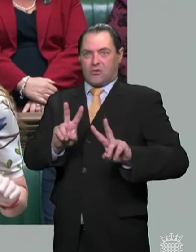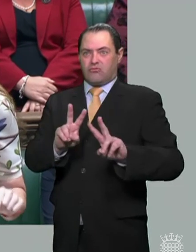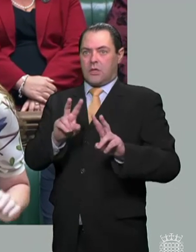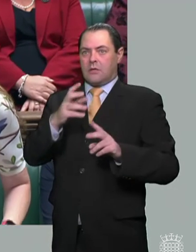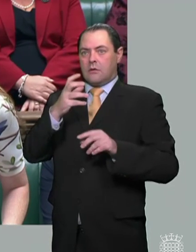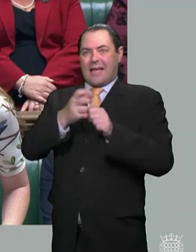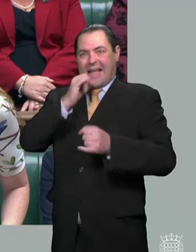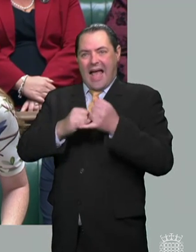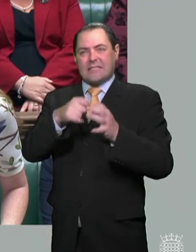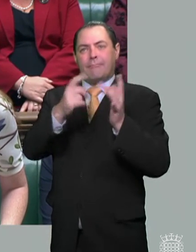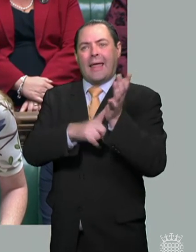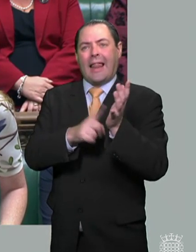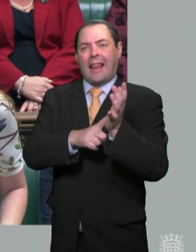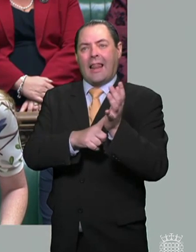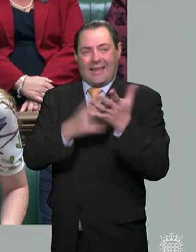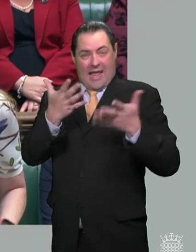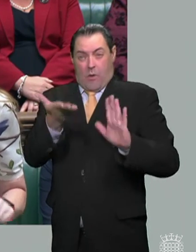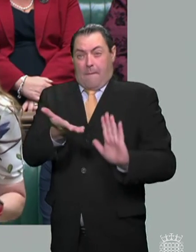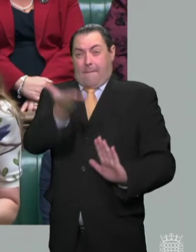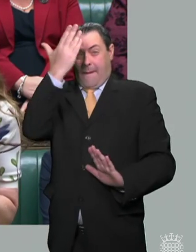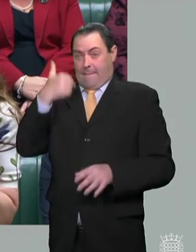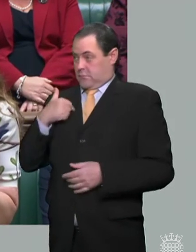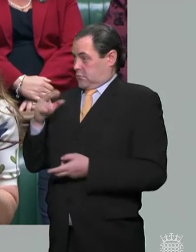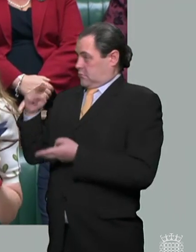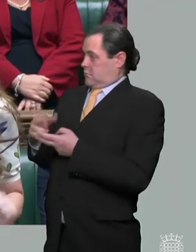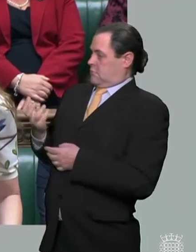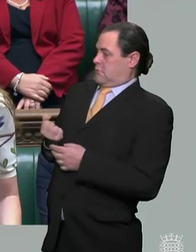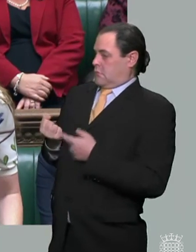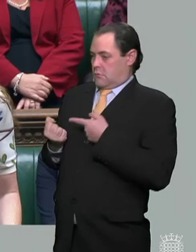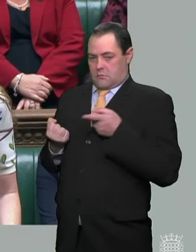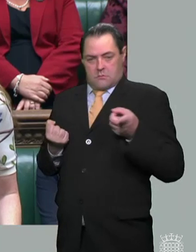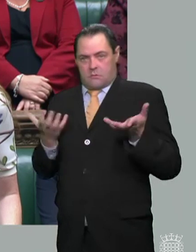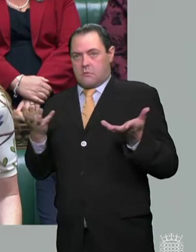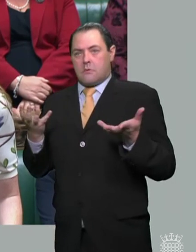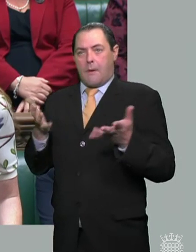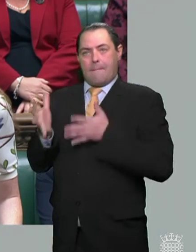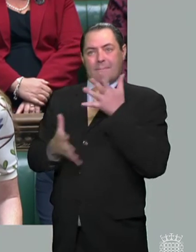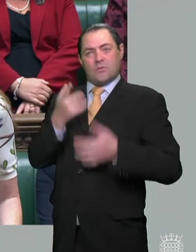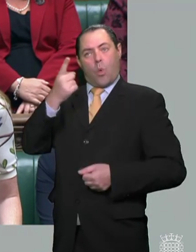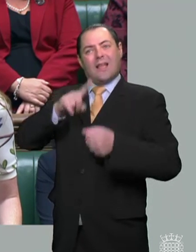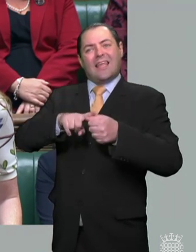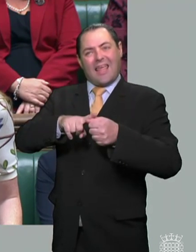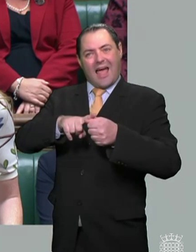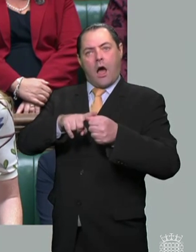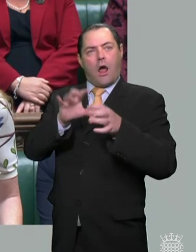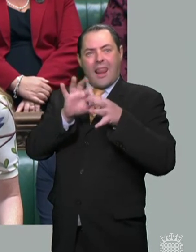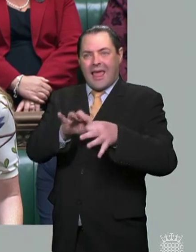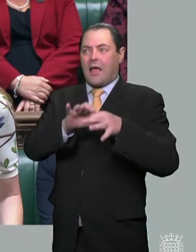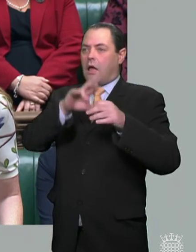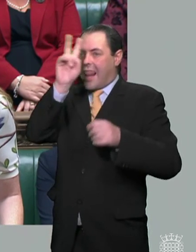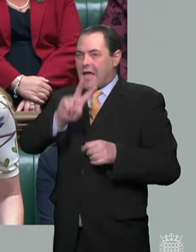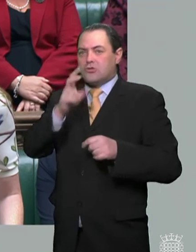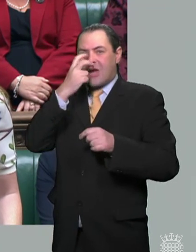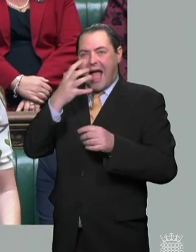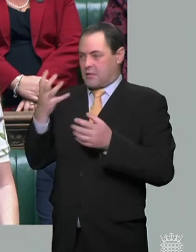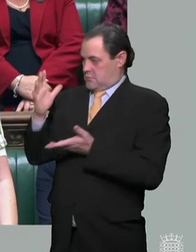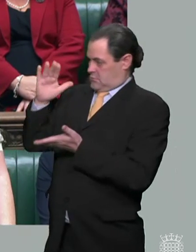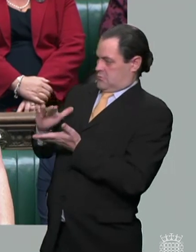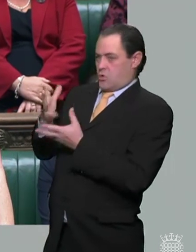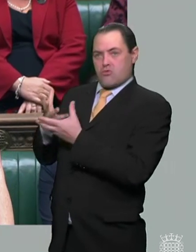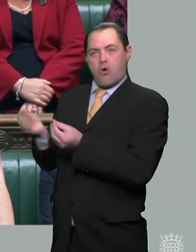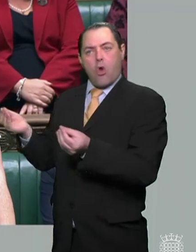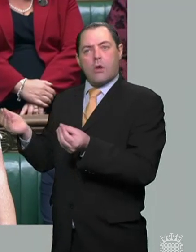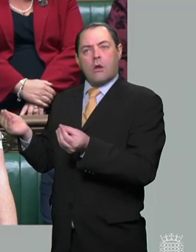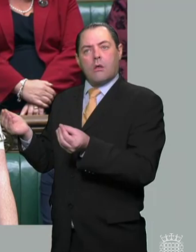Just as energy prices are ballooning, the Government have chosen to take the money that could cover a year’s-worth of bills out of the pockets of working people.